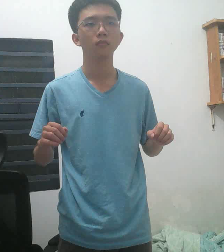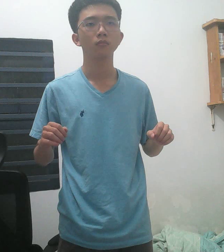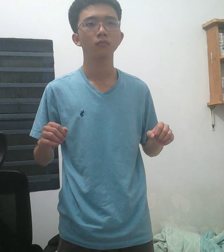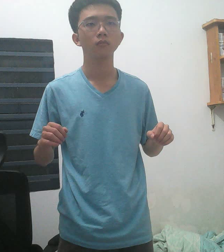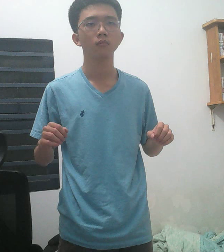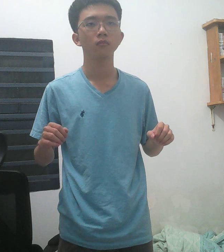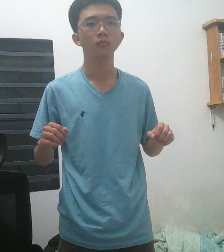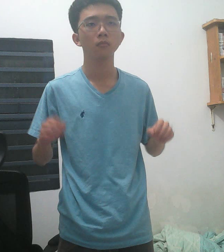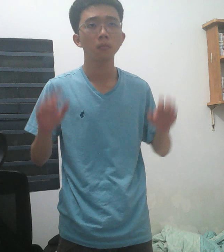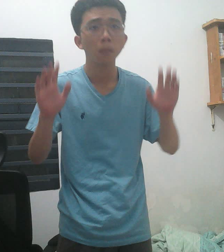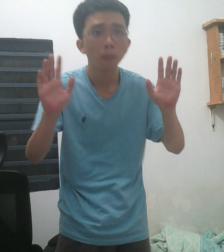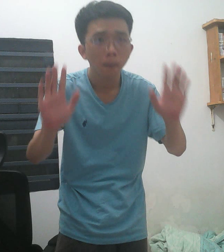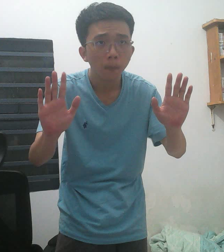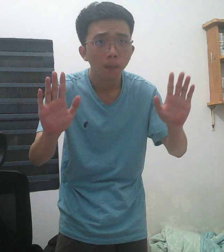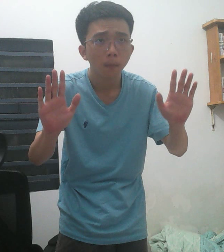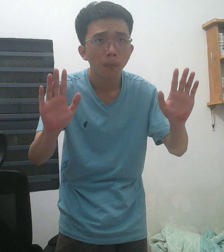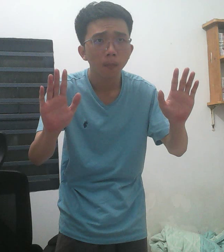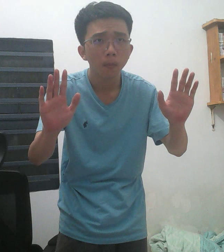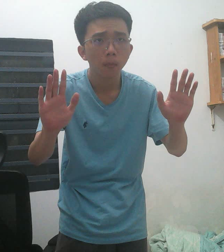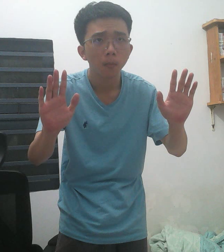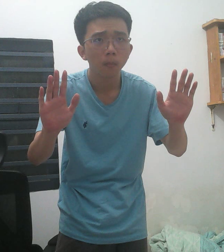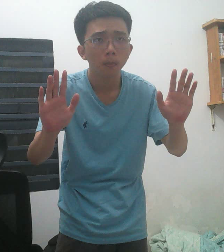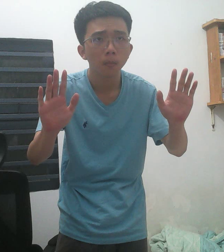dung lai